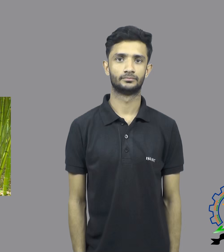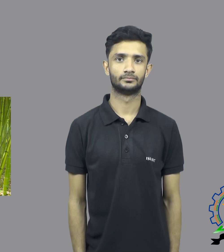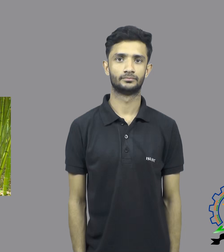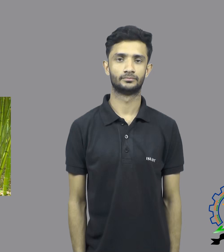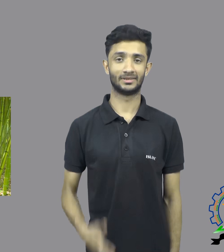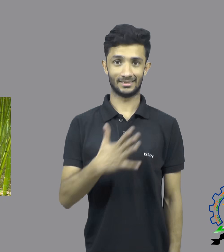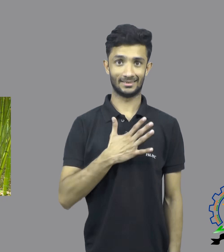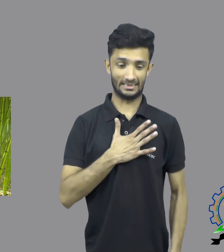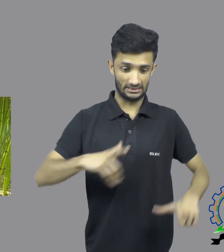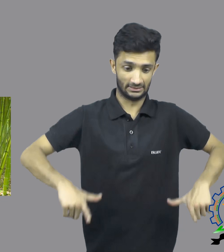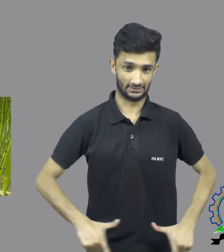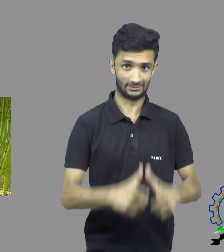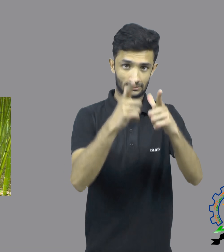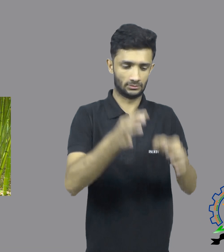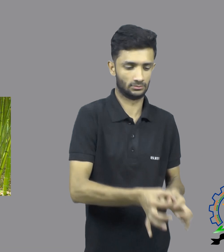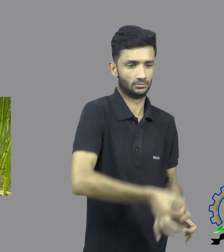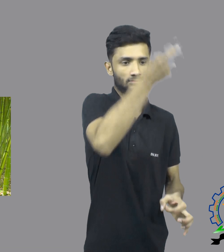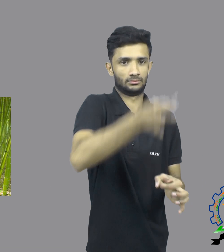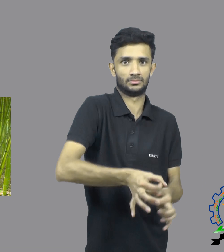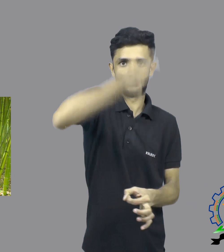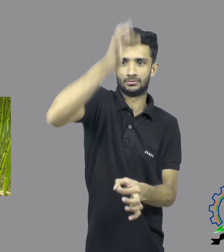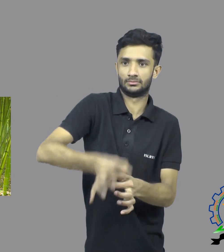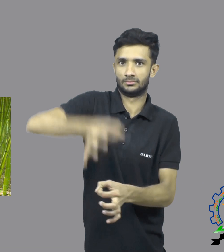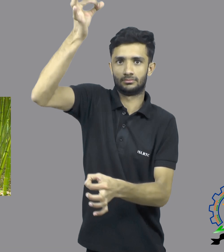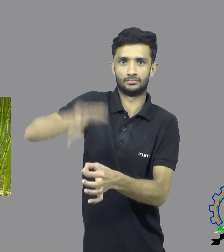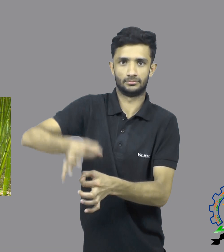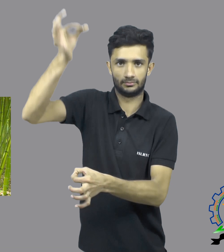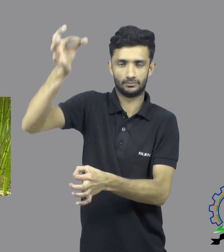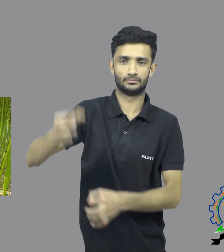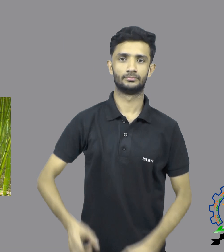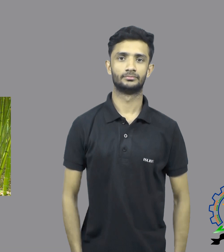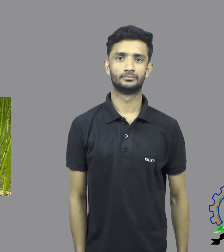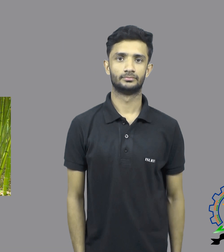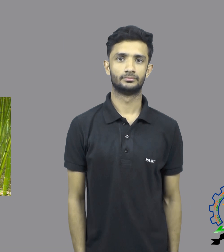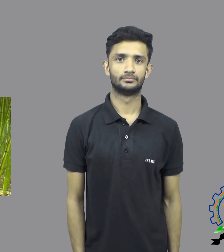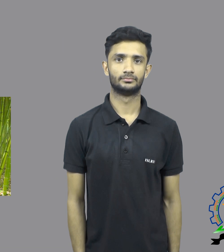Bamboo